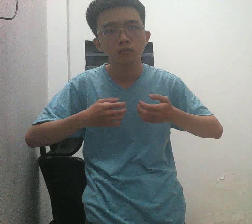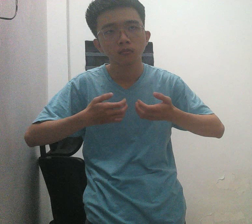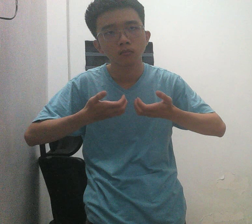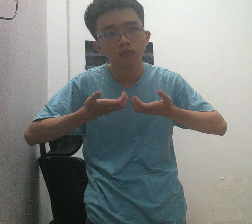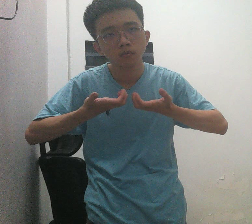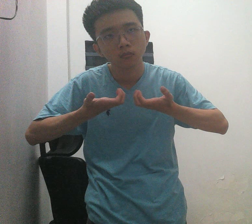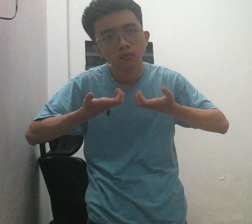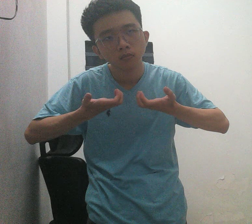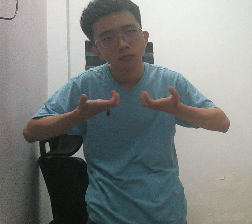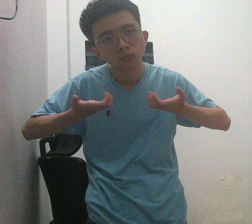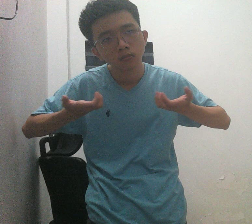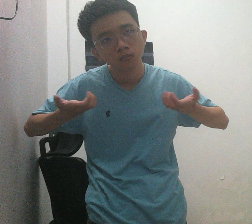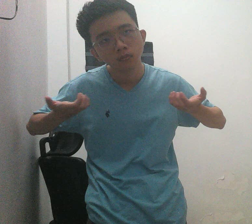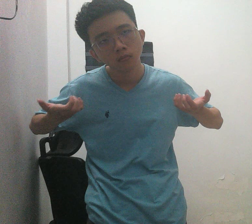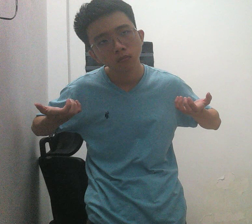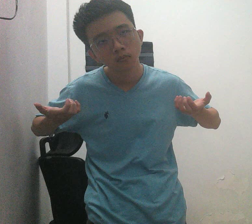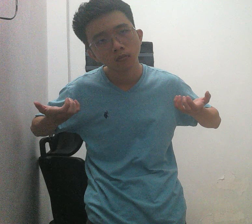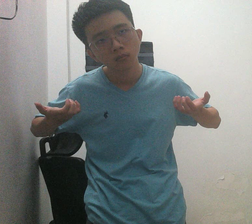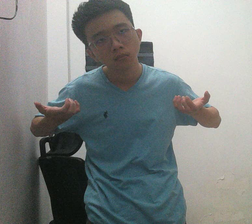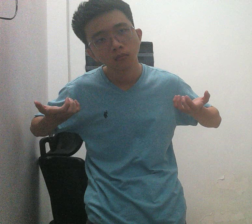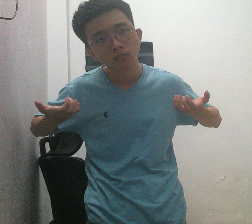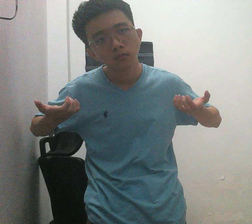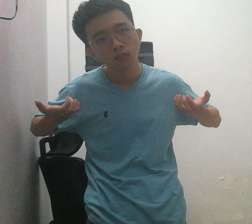chia cat